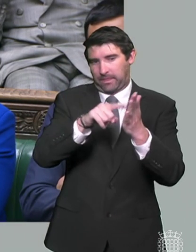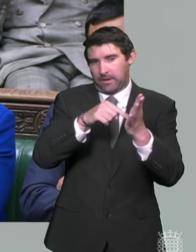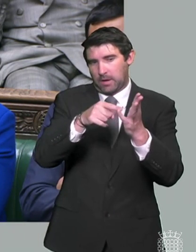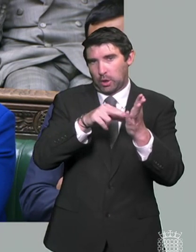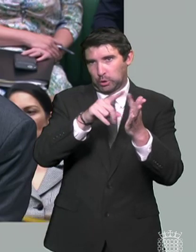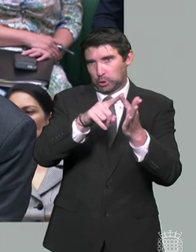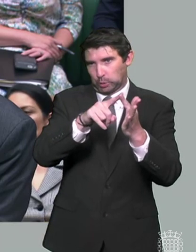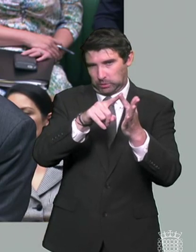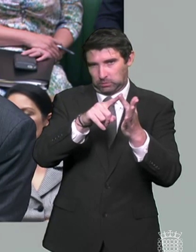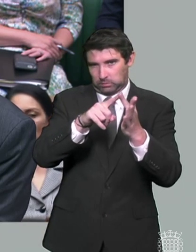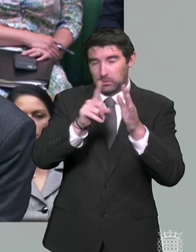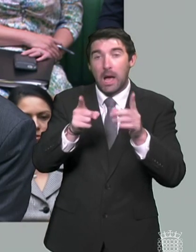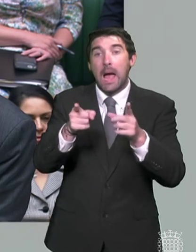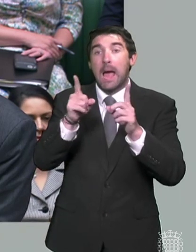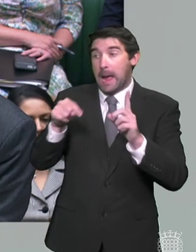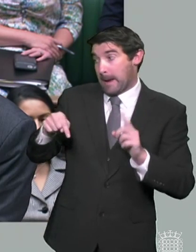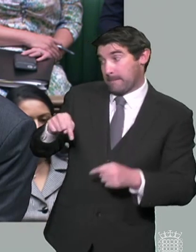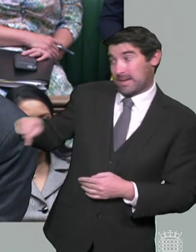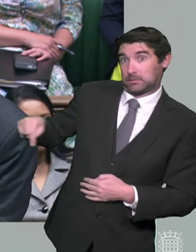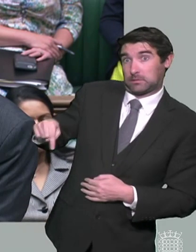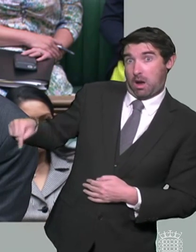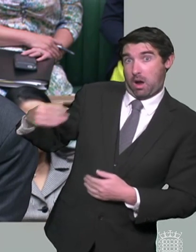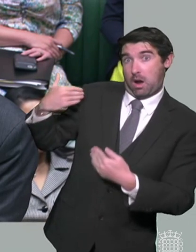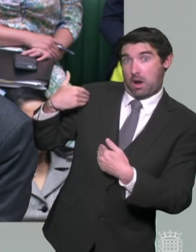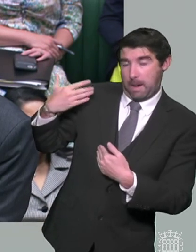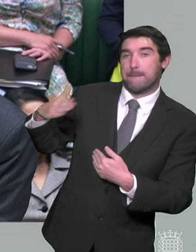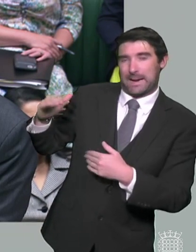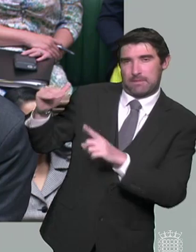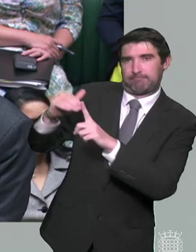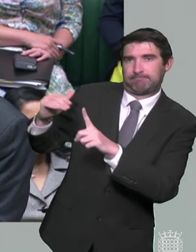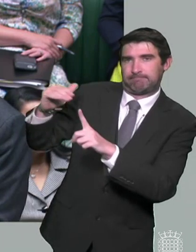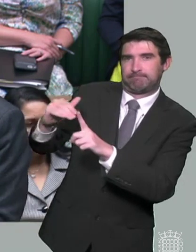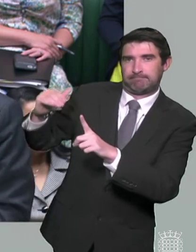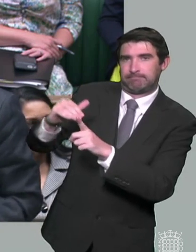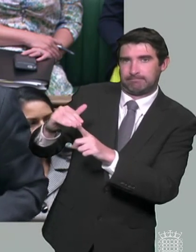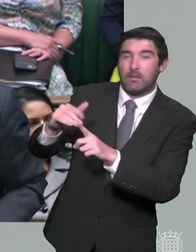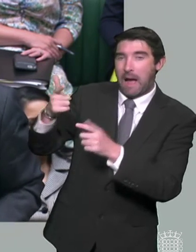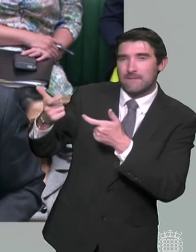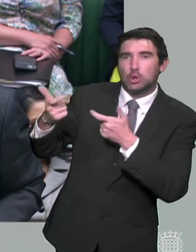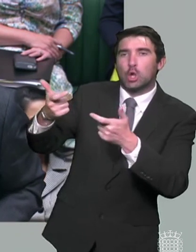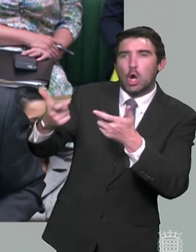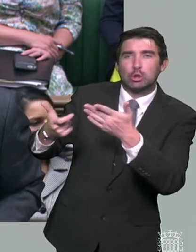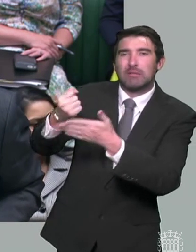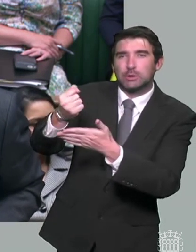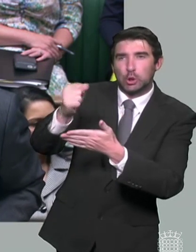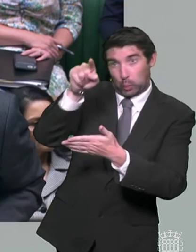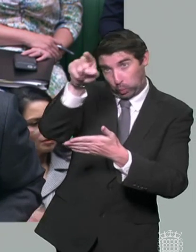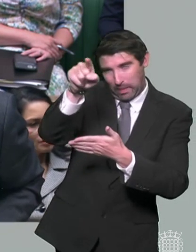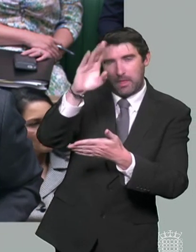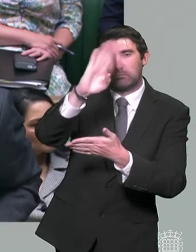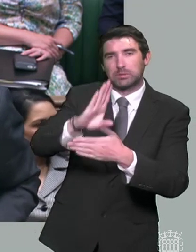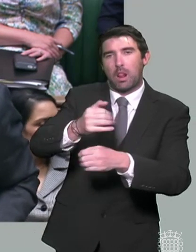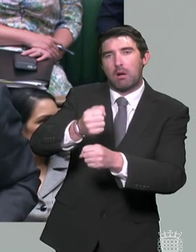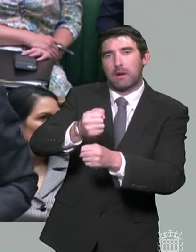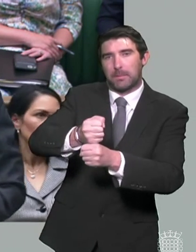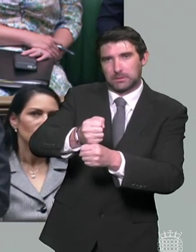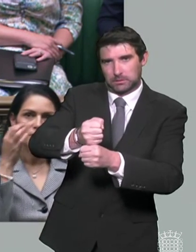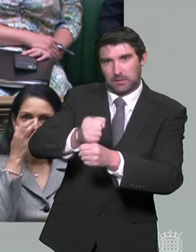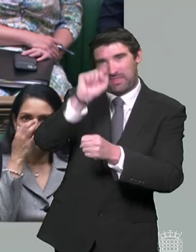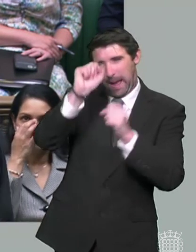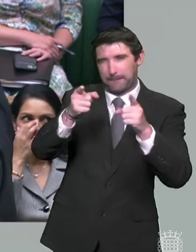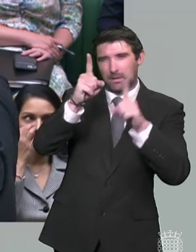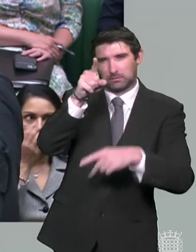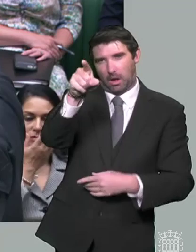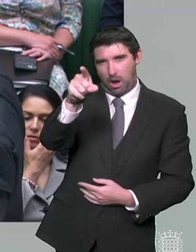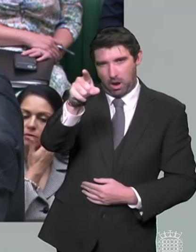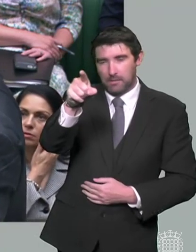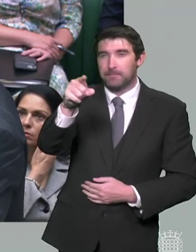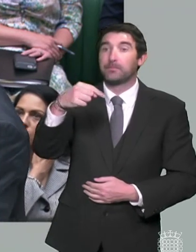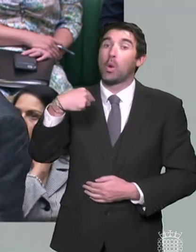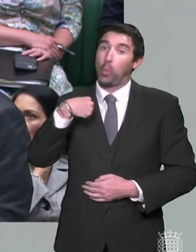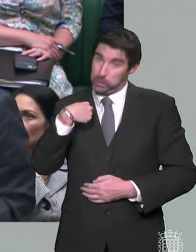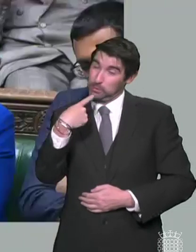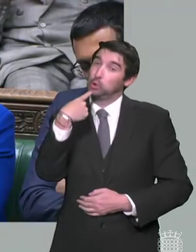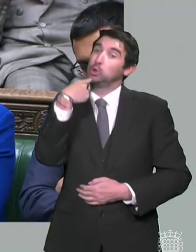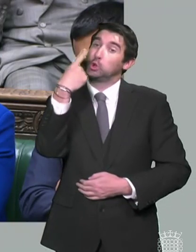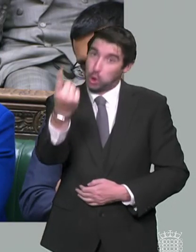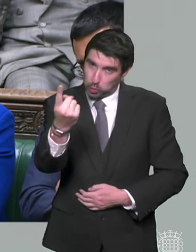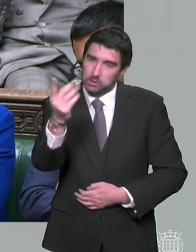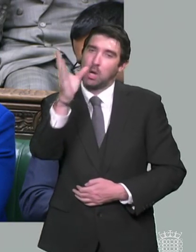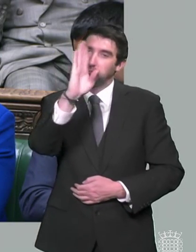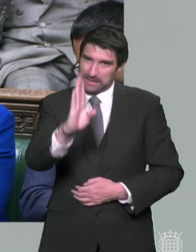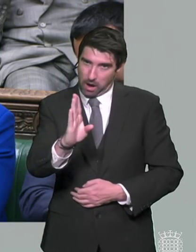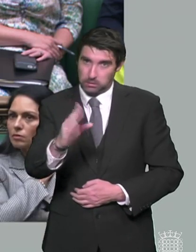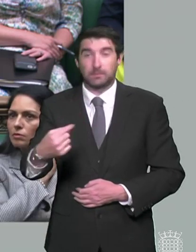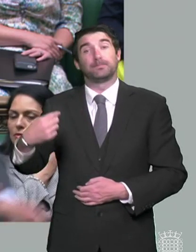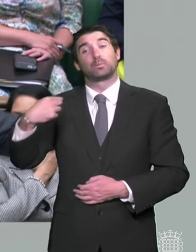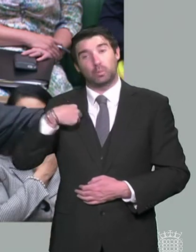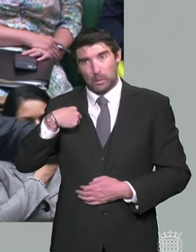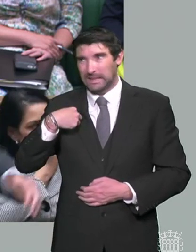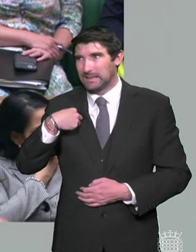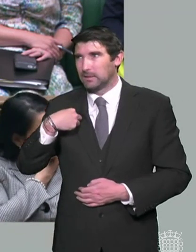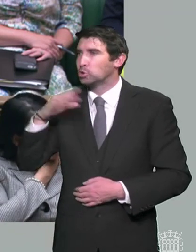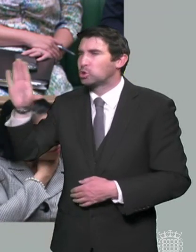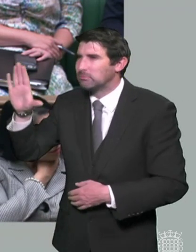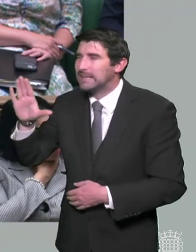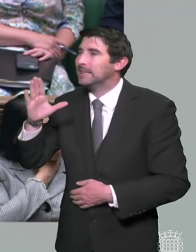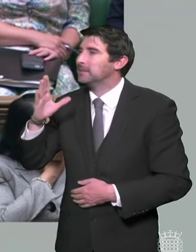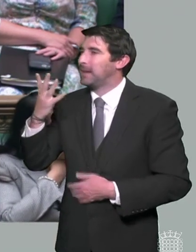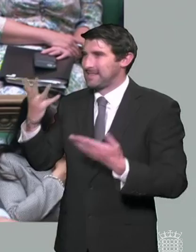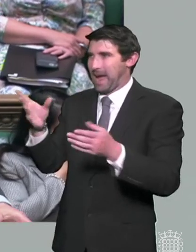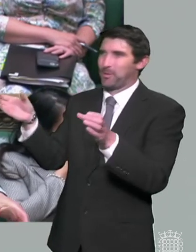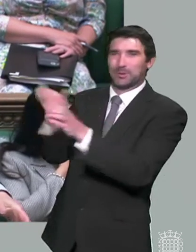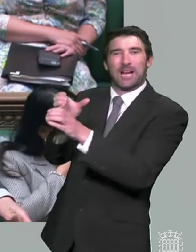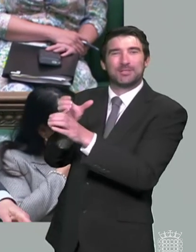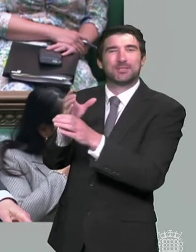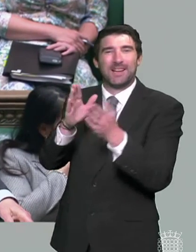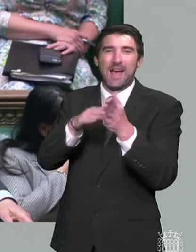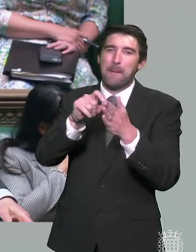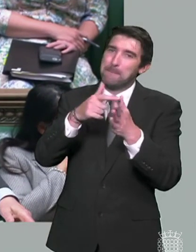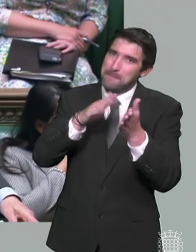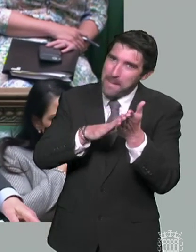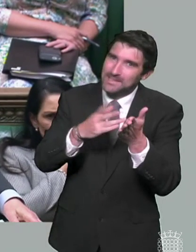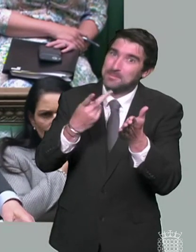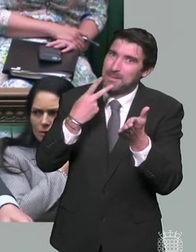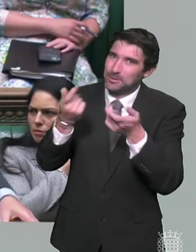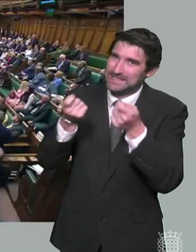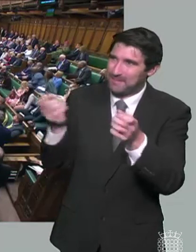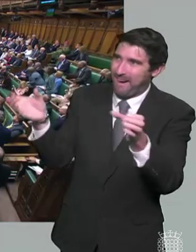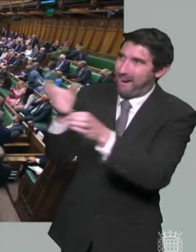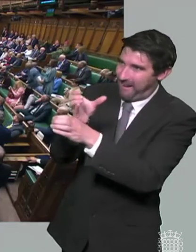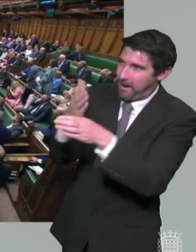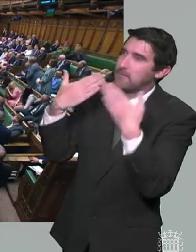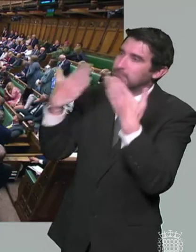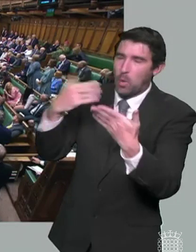The Minister responsible has raised the issue of the search and rescue effort repeatedly with Brazil’s Minister of Justice and Public Security; what we have told the Brazilians is that we stand ready to provide all the support that they may need.